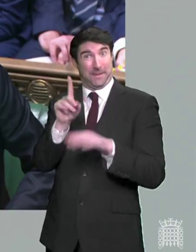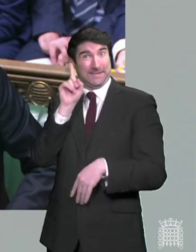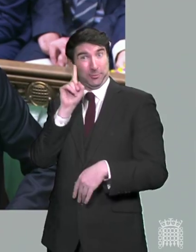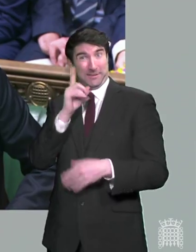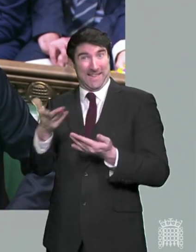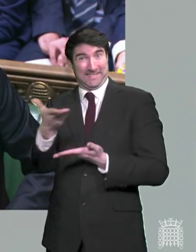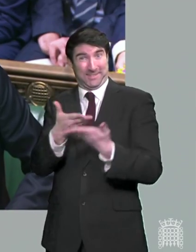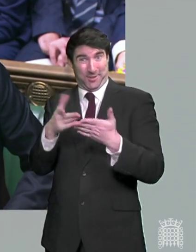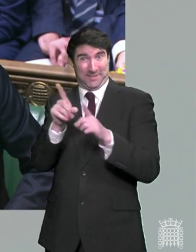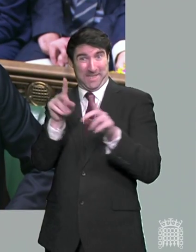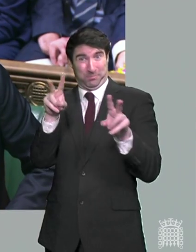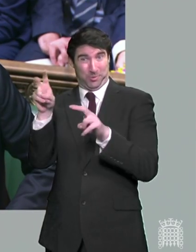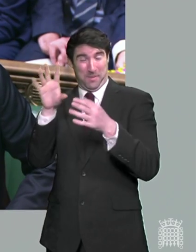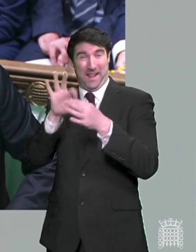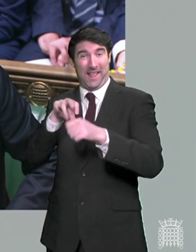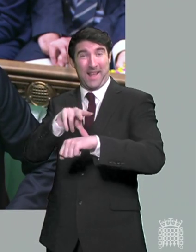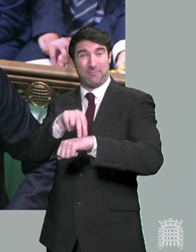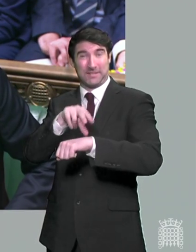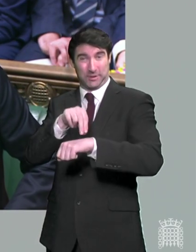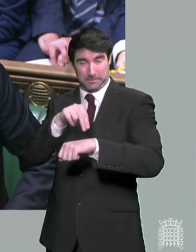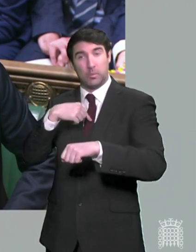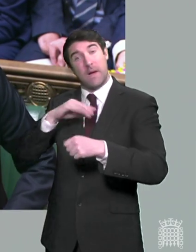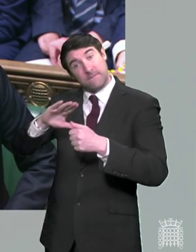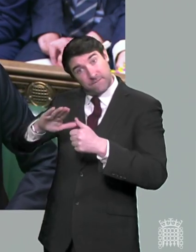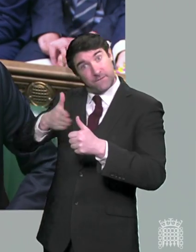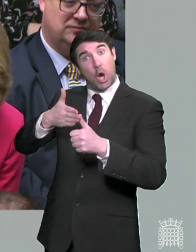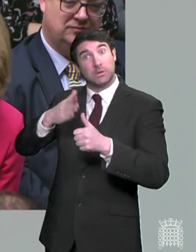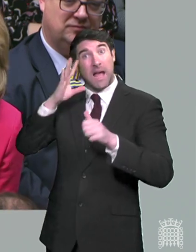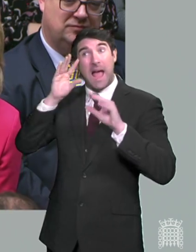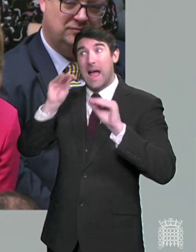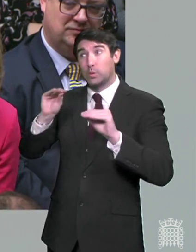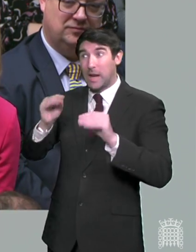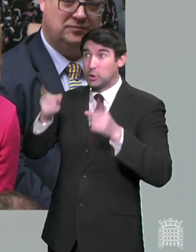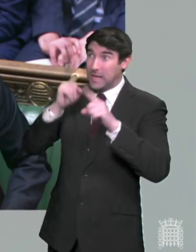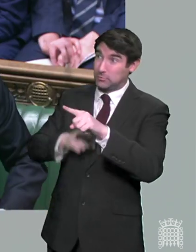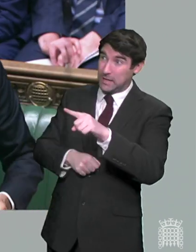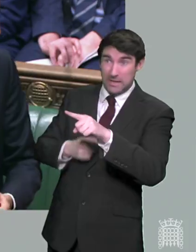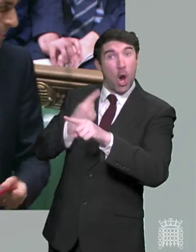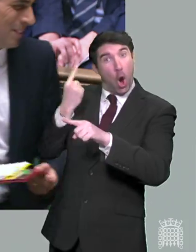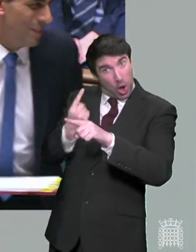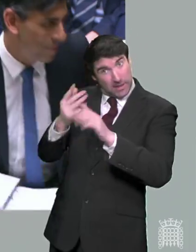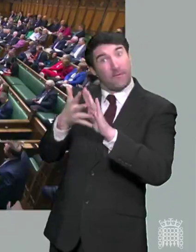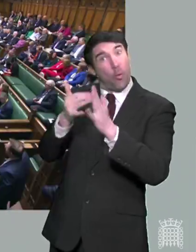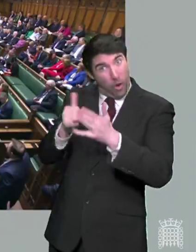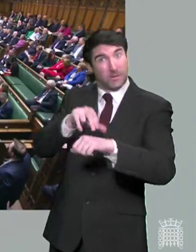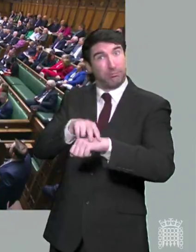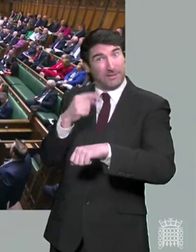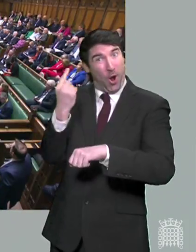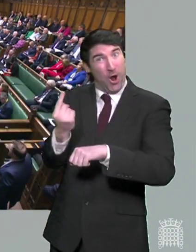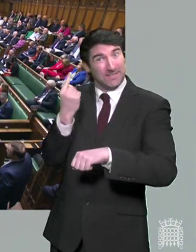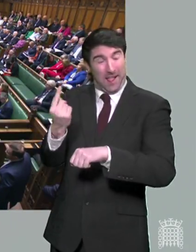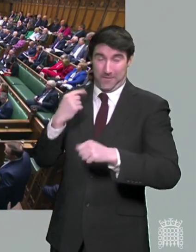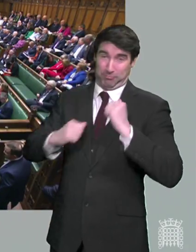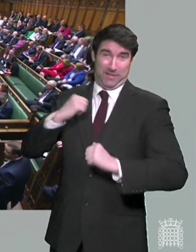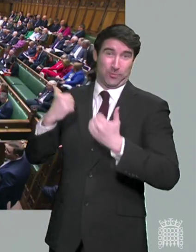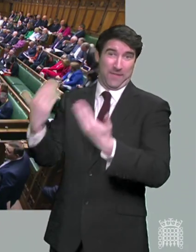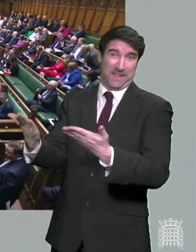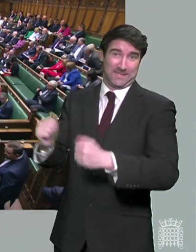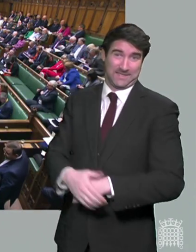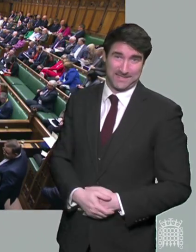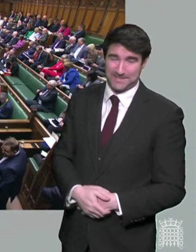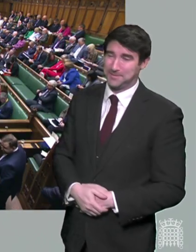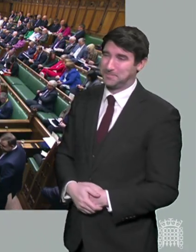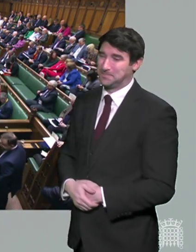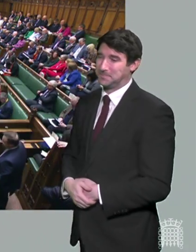We also have the country’s first Education Secretary who was an apprentice herself and that is something we are proud of.